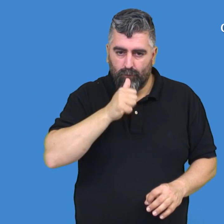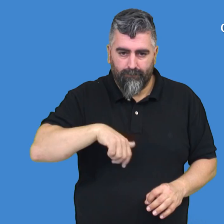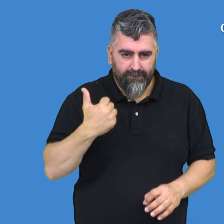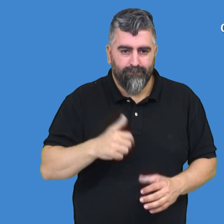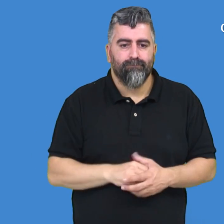más cantidad